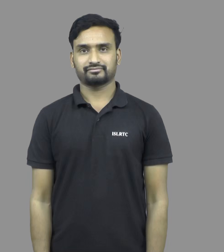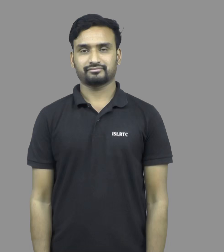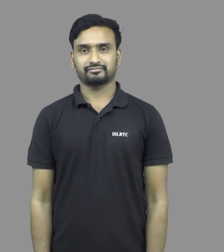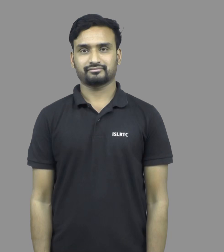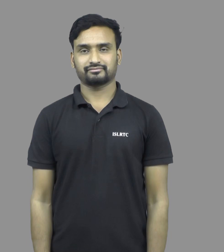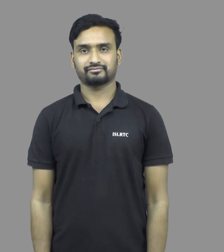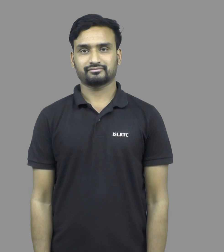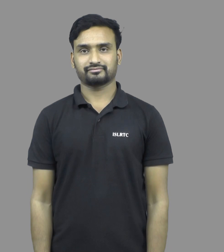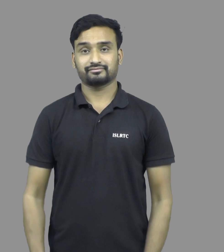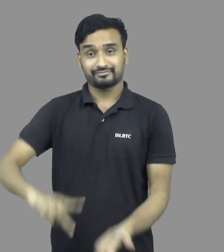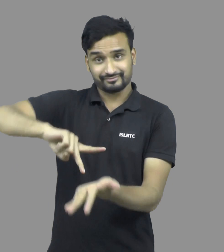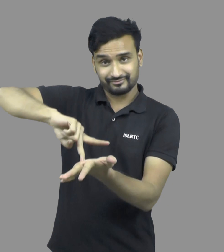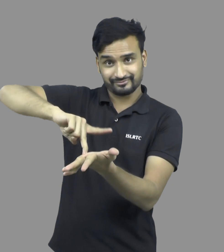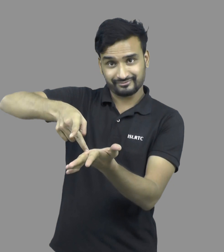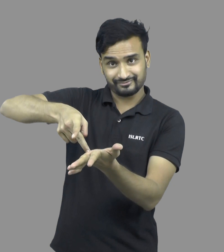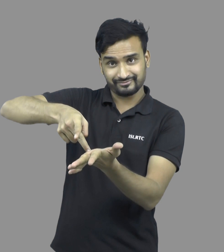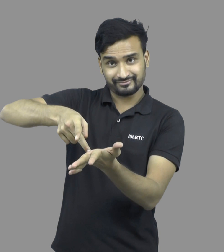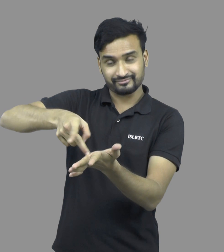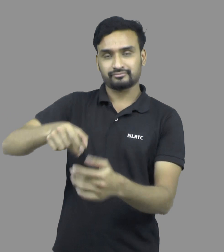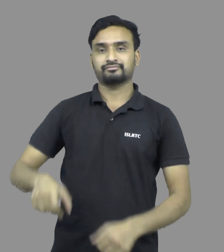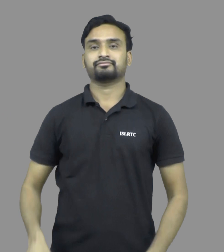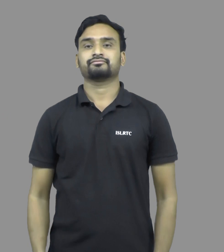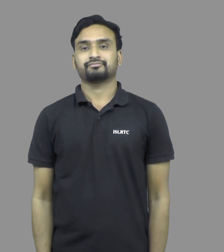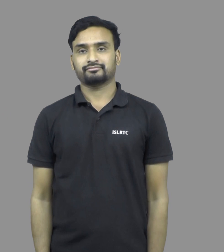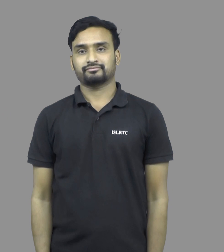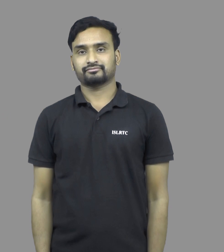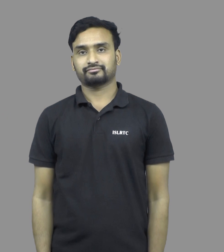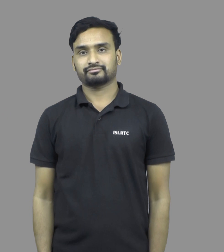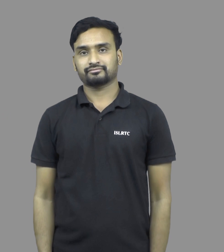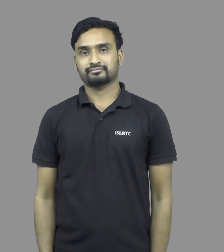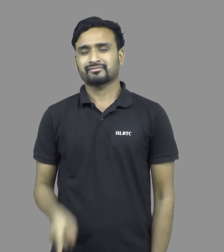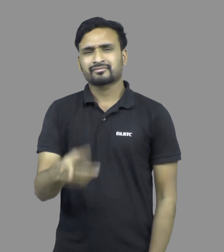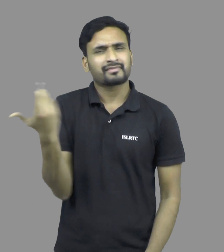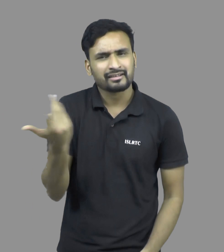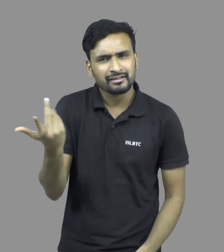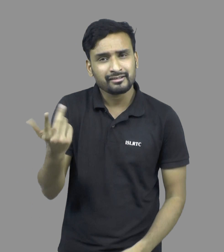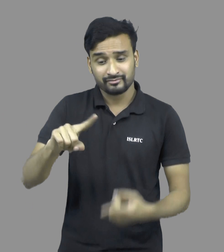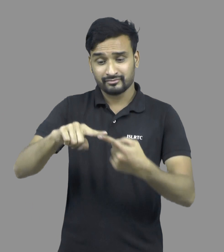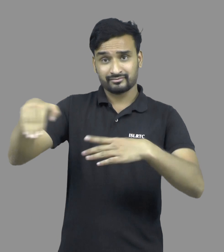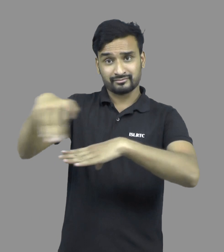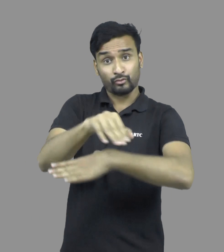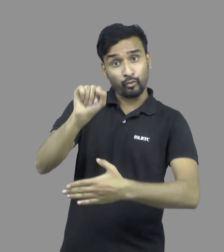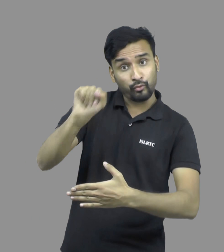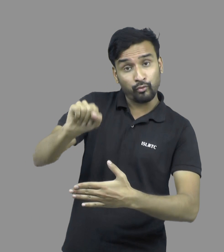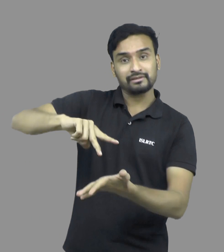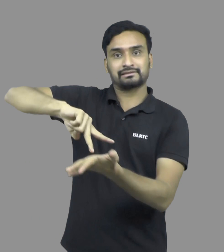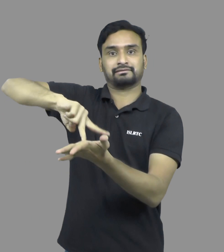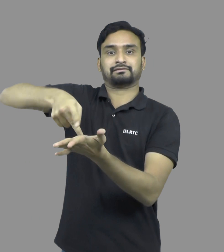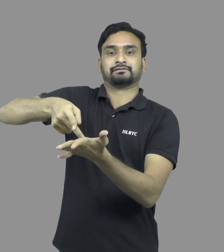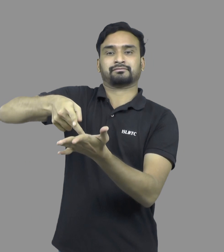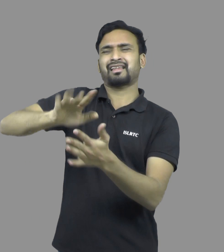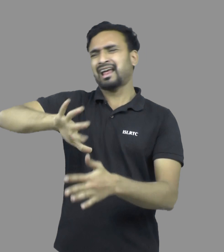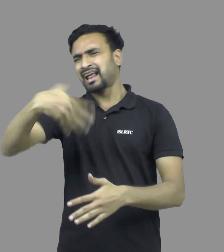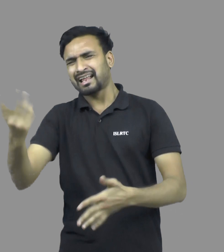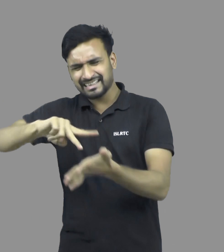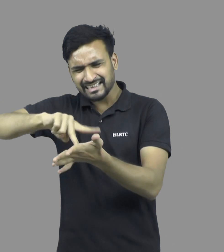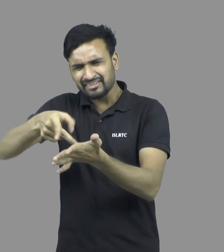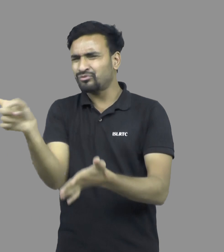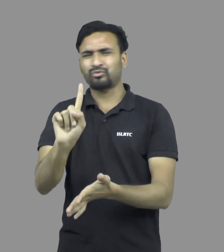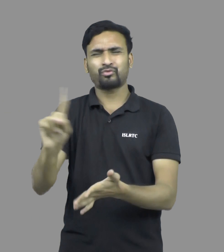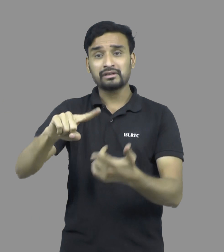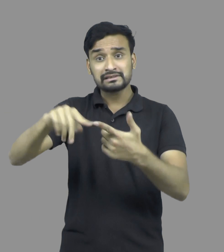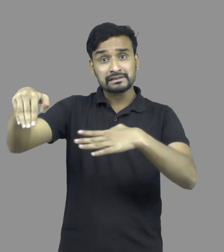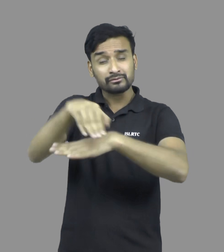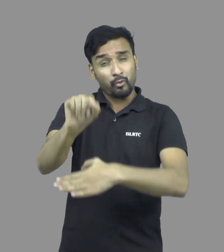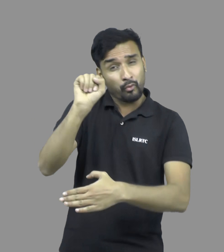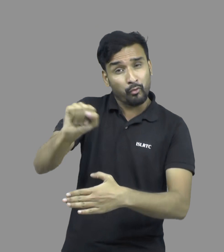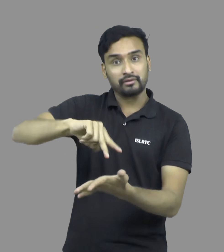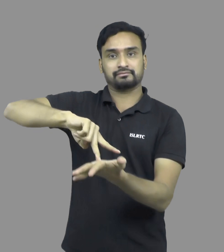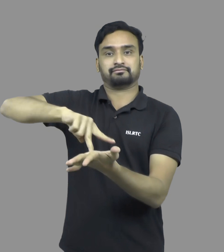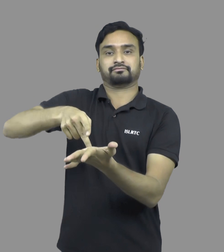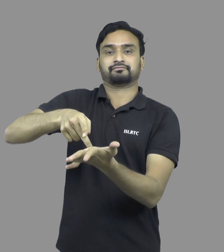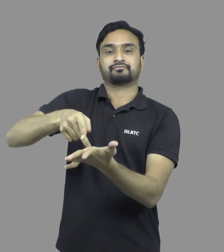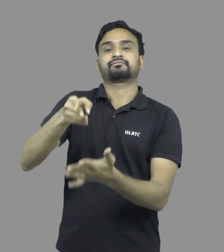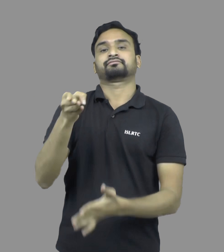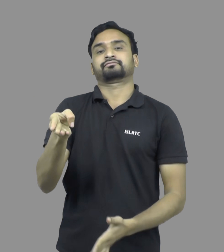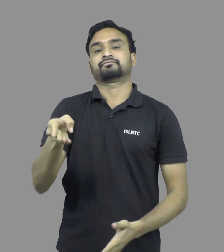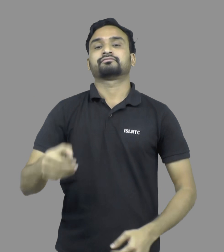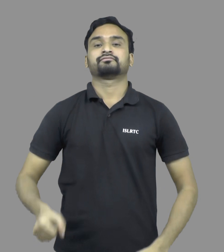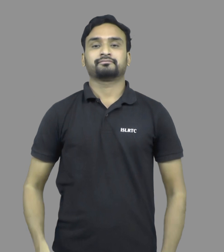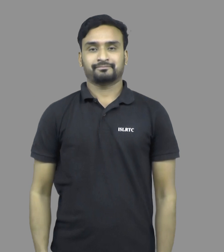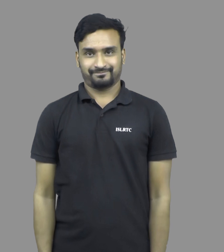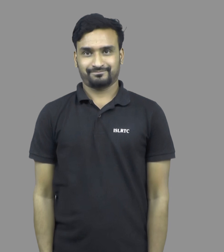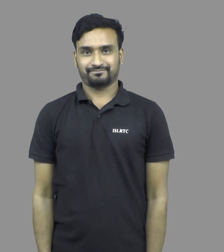Engineering Compass